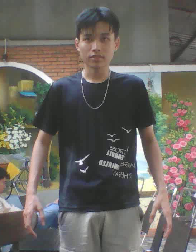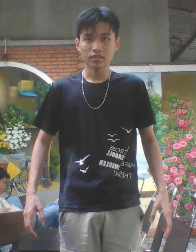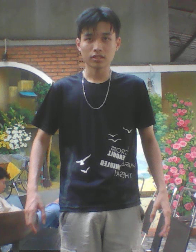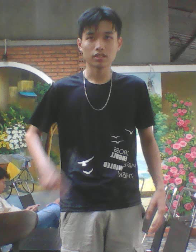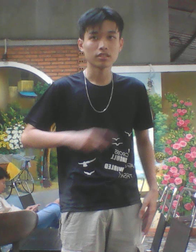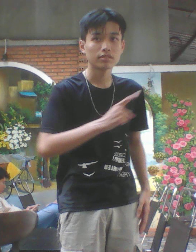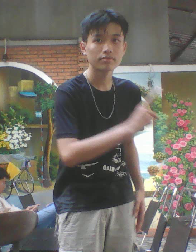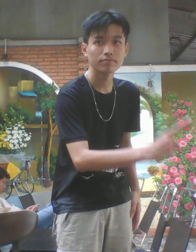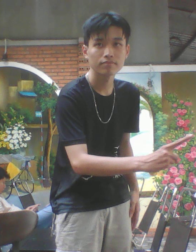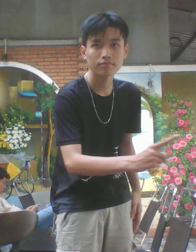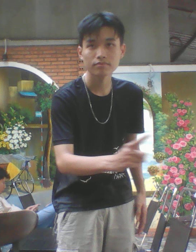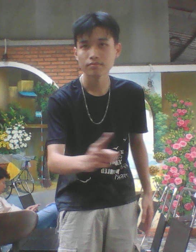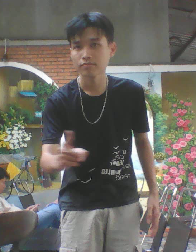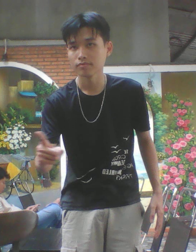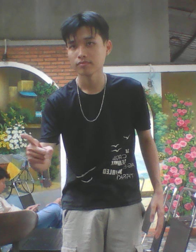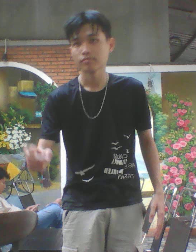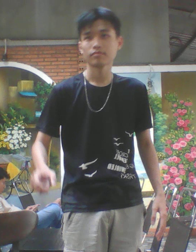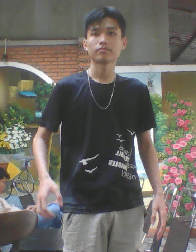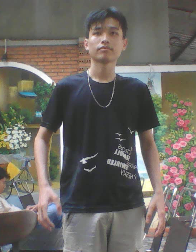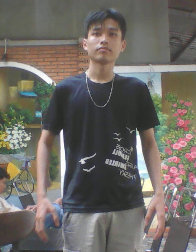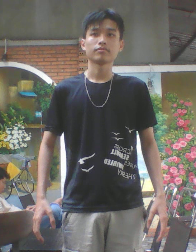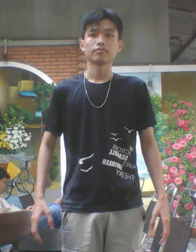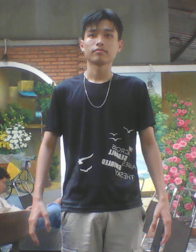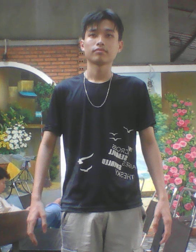cac ban